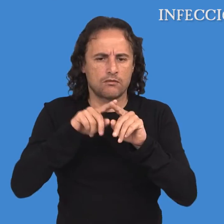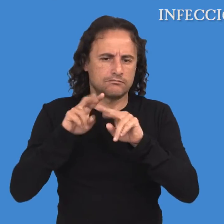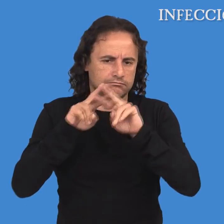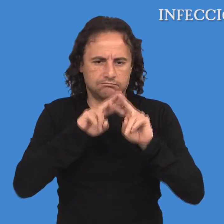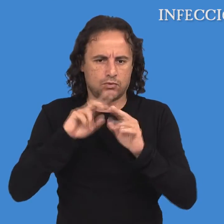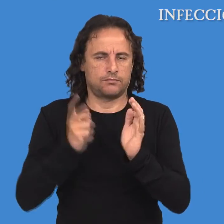revisar